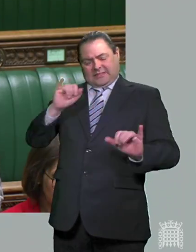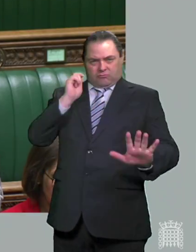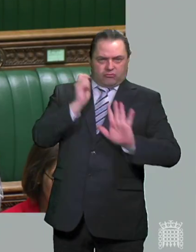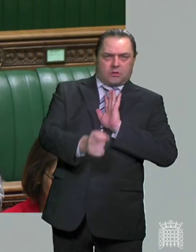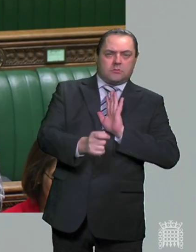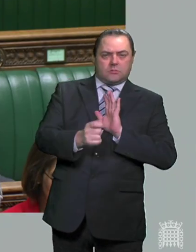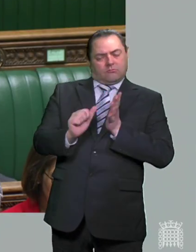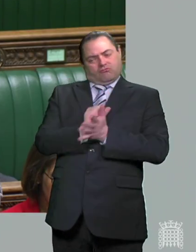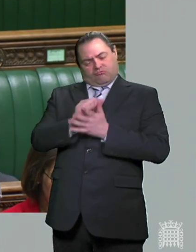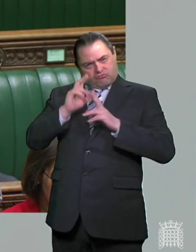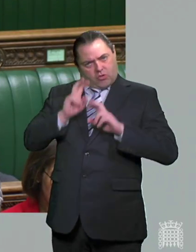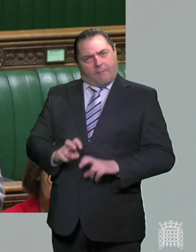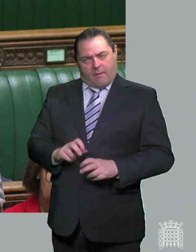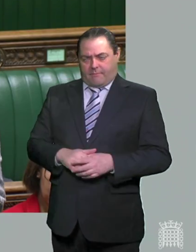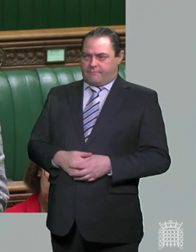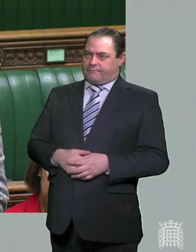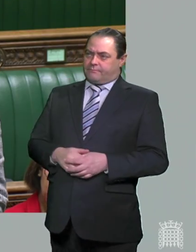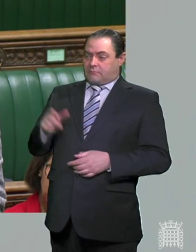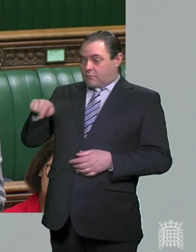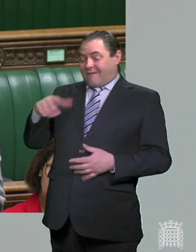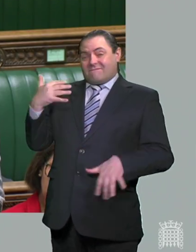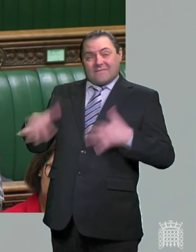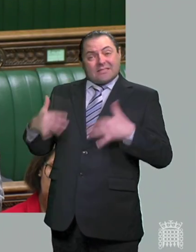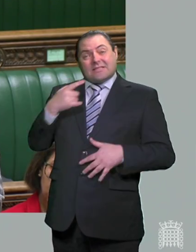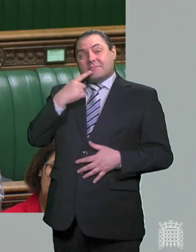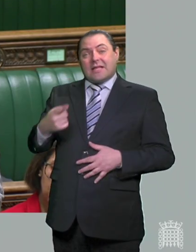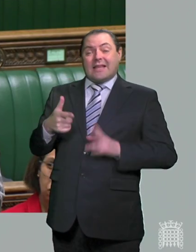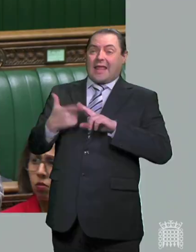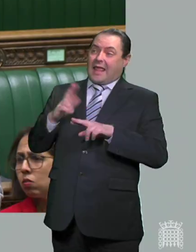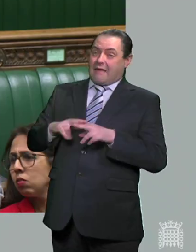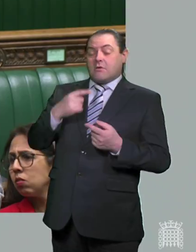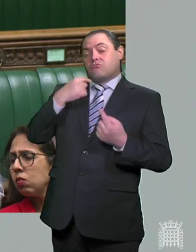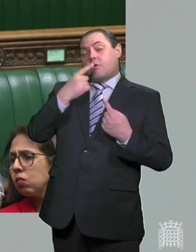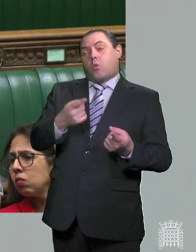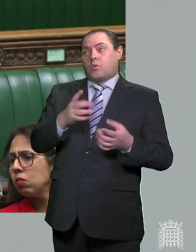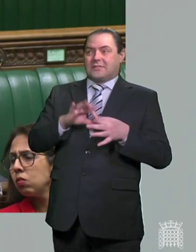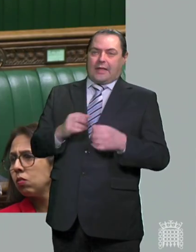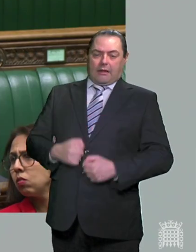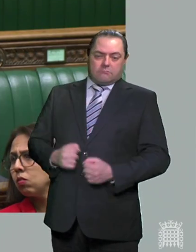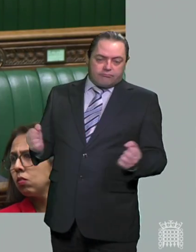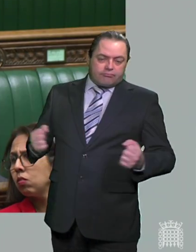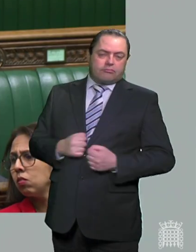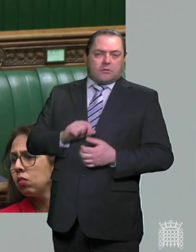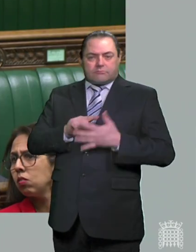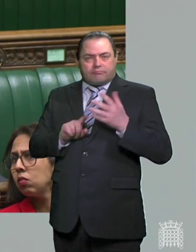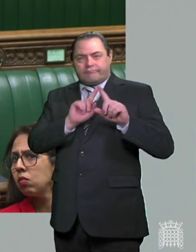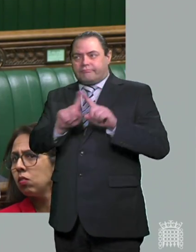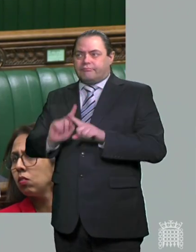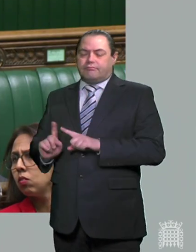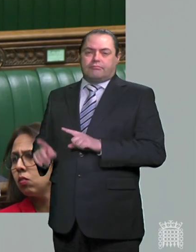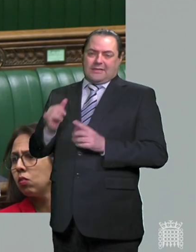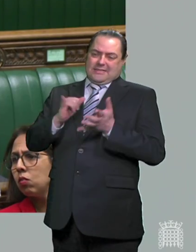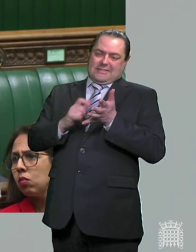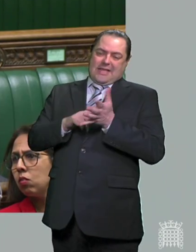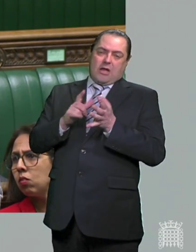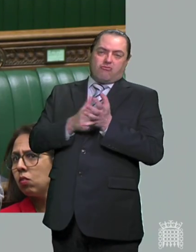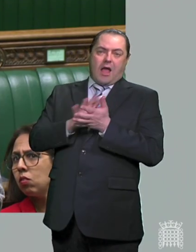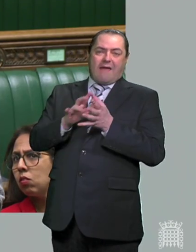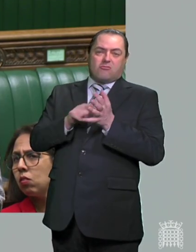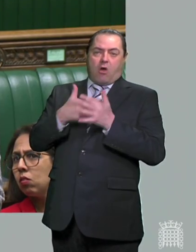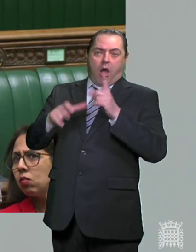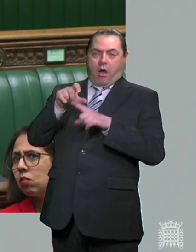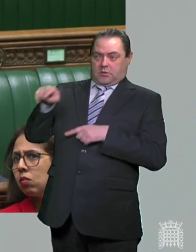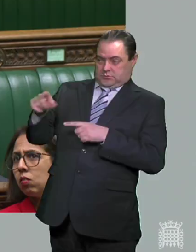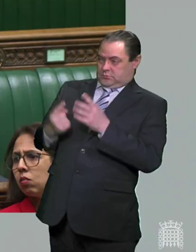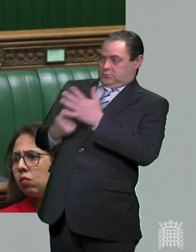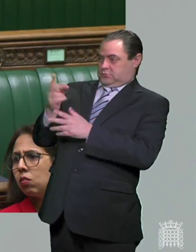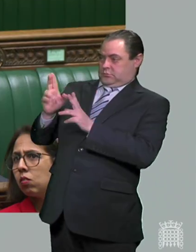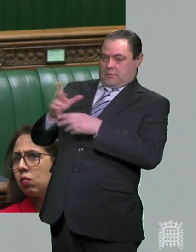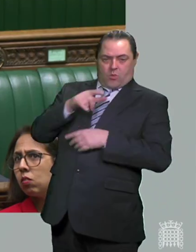Victims of Wayne Couzens have argued that, if only their reports of his indecent exposure had been taken seriously, Sarah Everard might still be alive today.